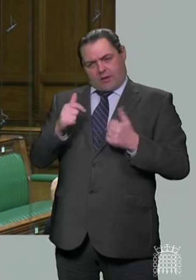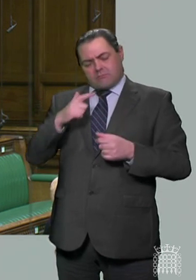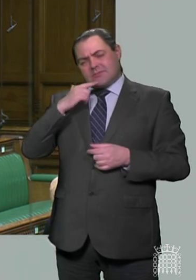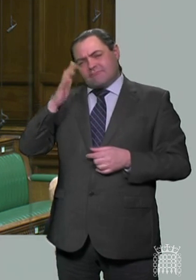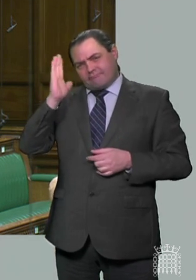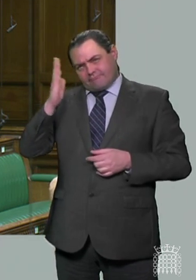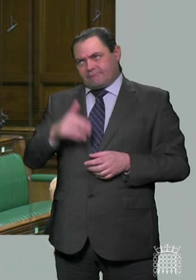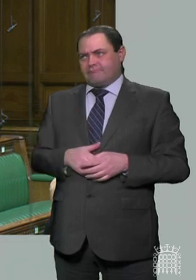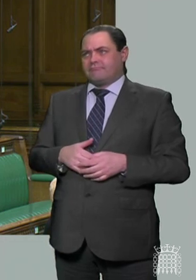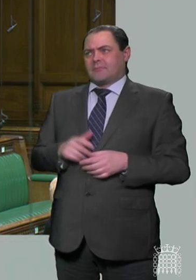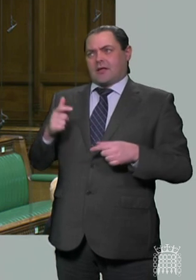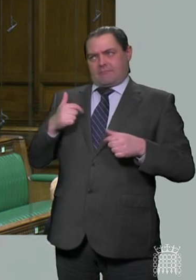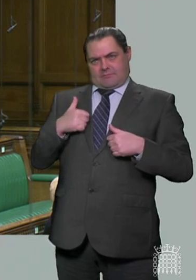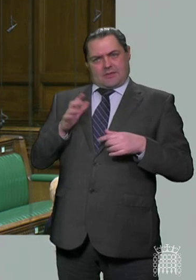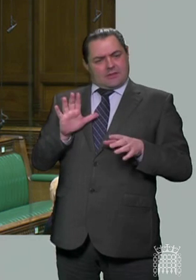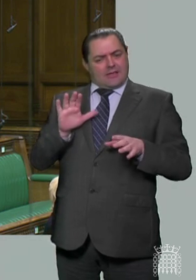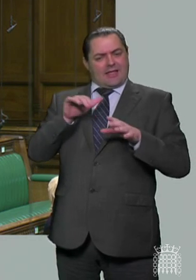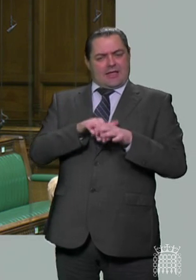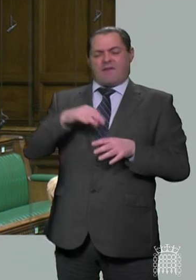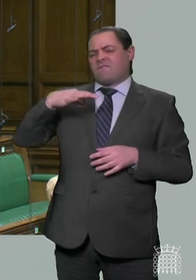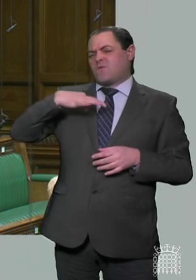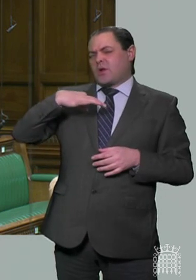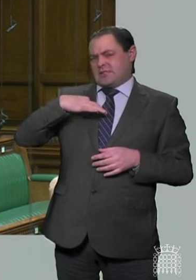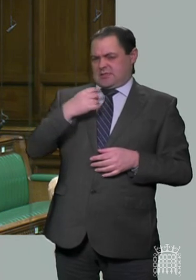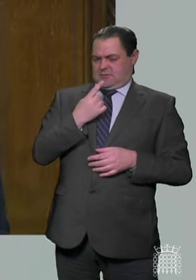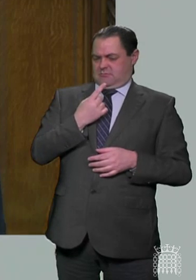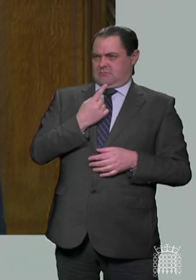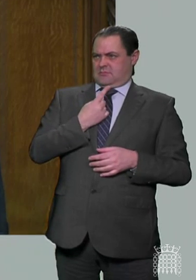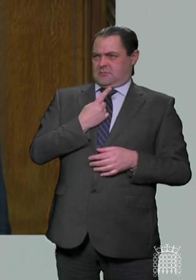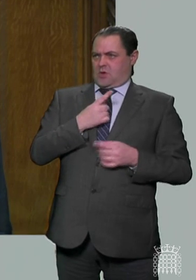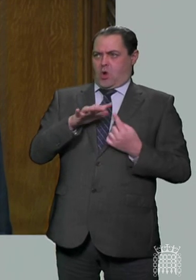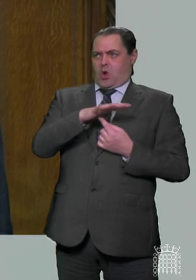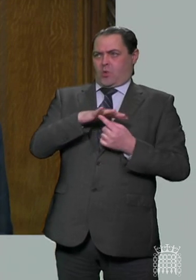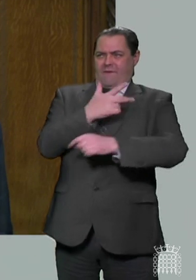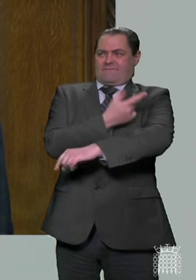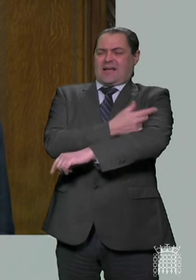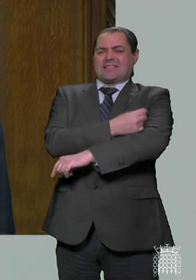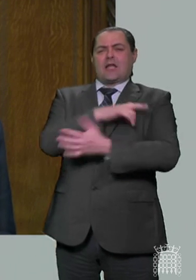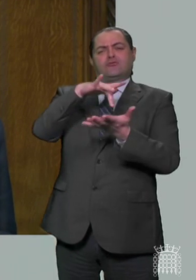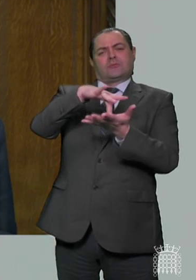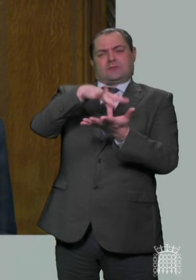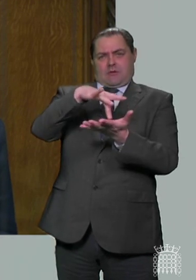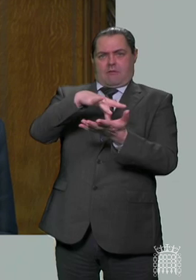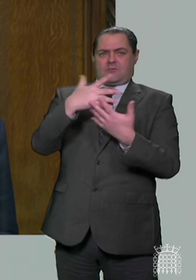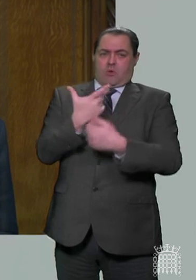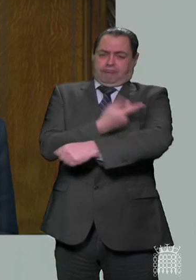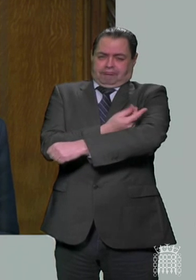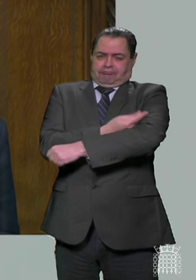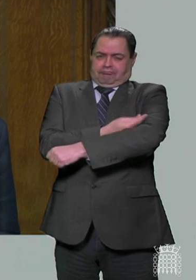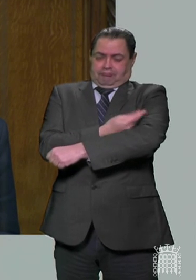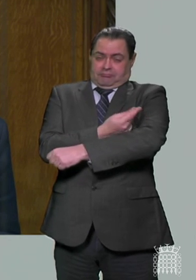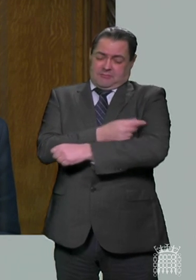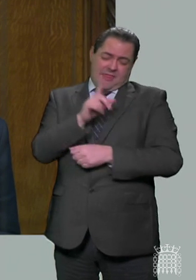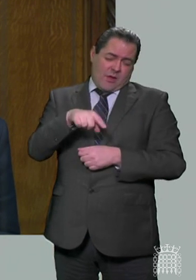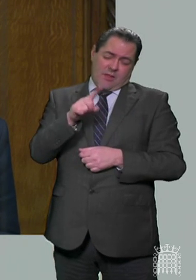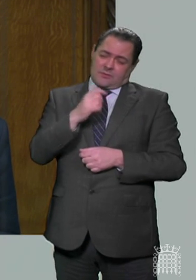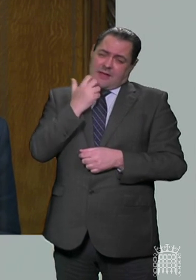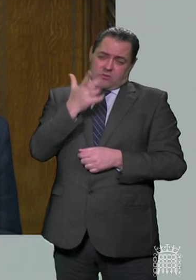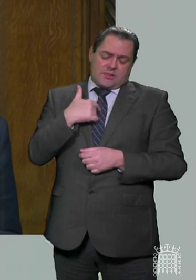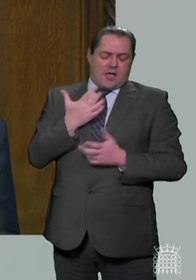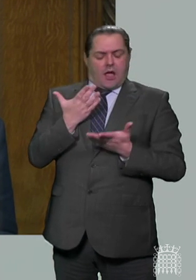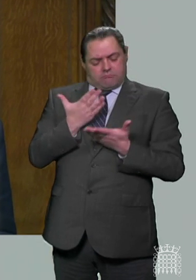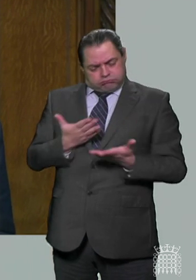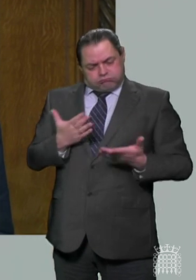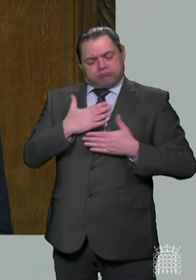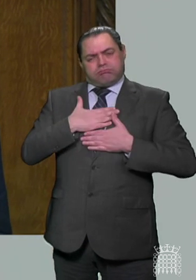I had the honour of joining an army of volunteers at my local vaccination hub over Christmas to help to get people jabbed—there have been thousands of people every day and it has been a huge privilege.